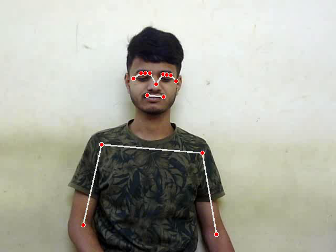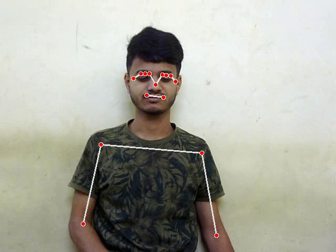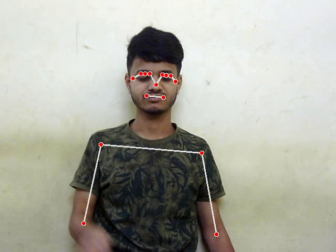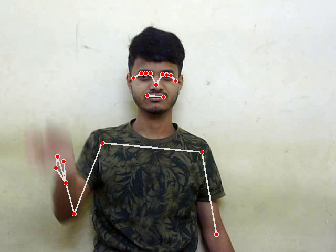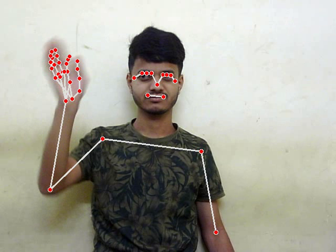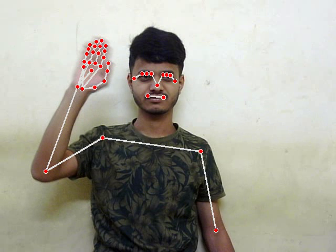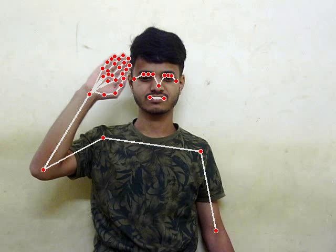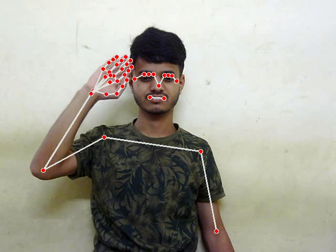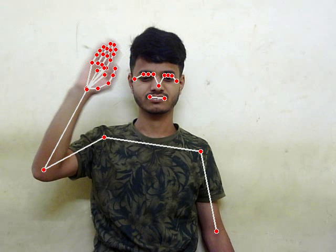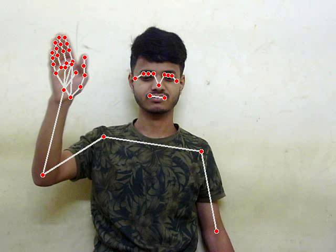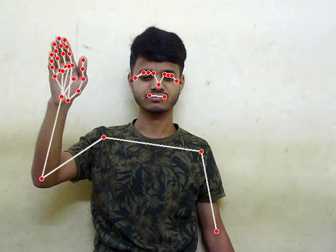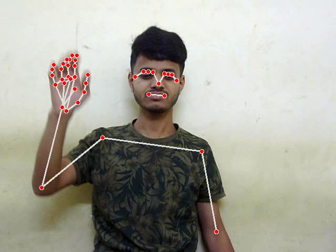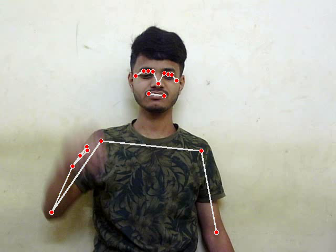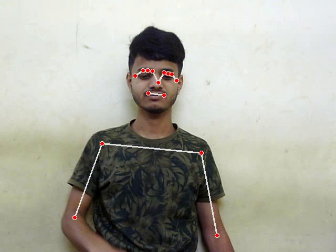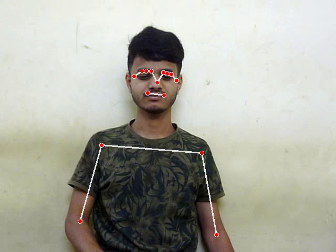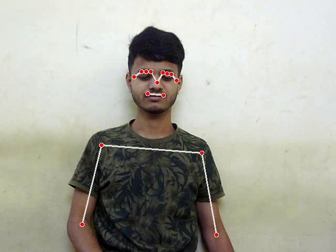hello